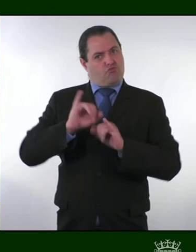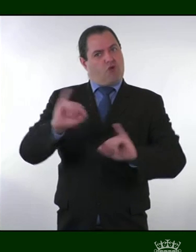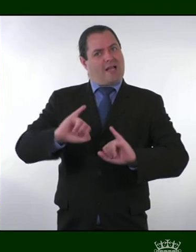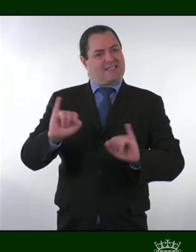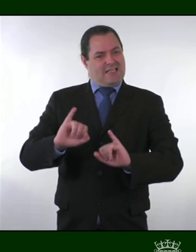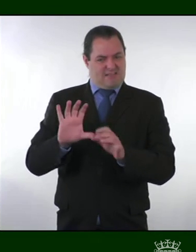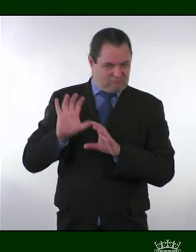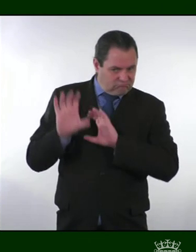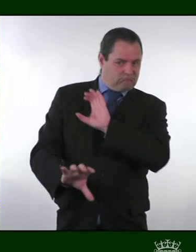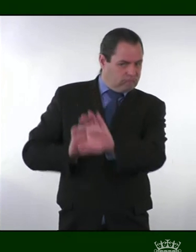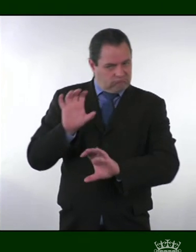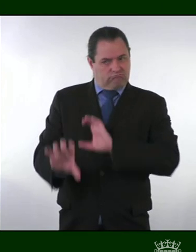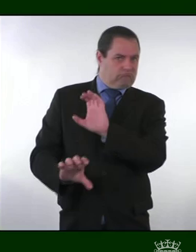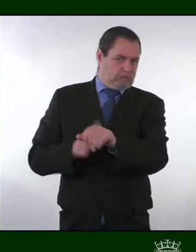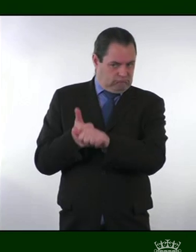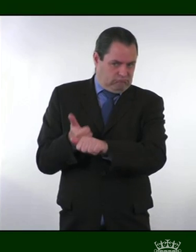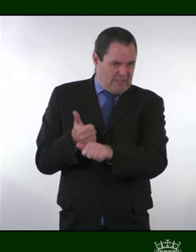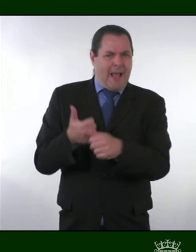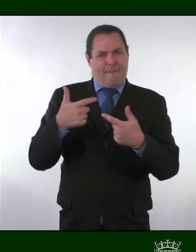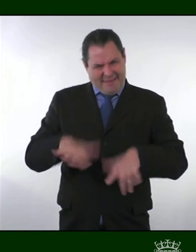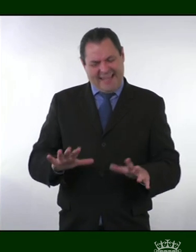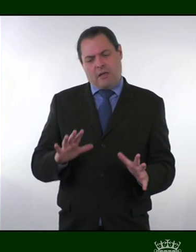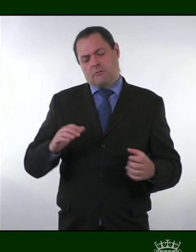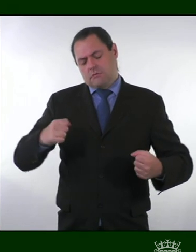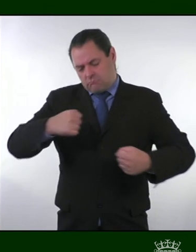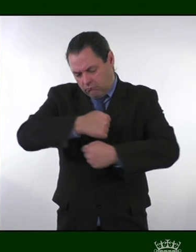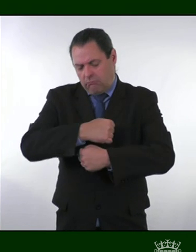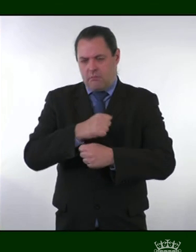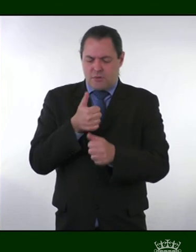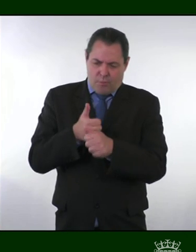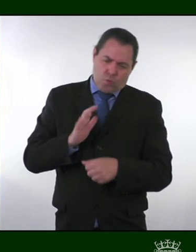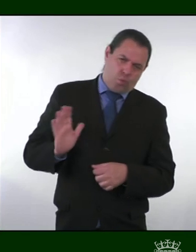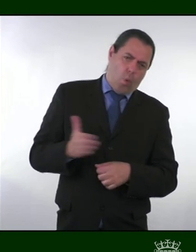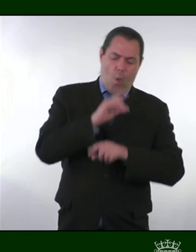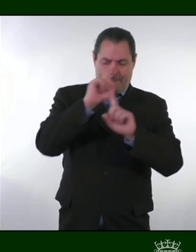The Government have put their arms around all the people of this country to support them throughout the crisis.